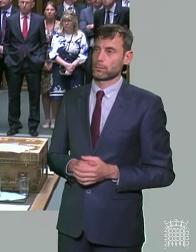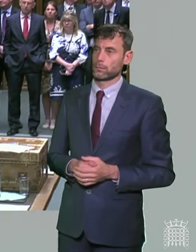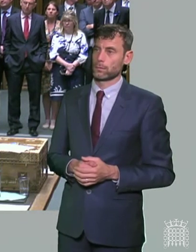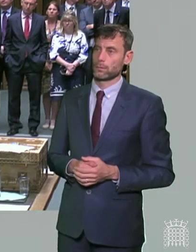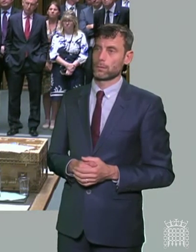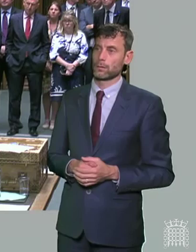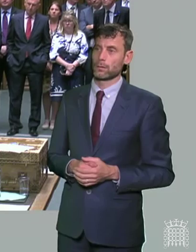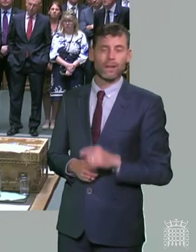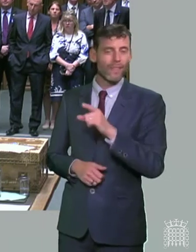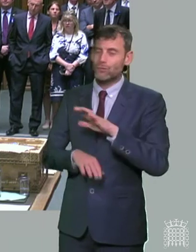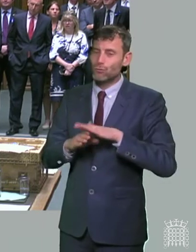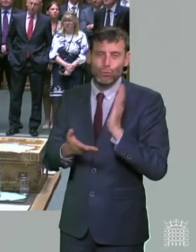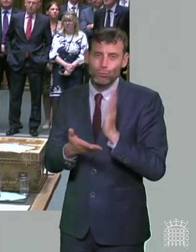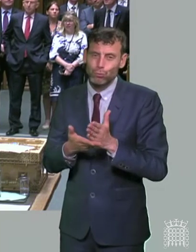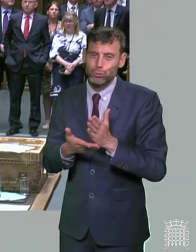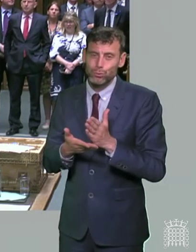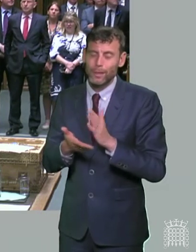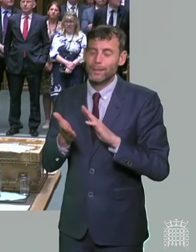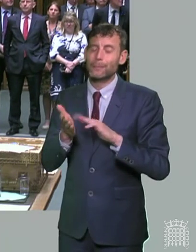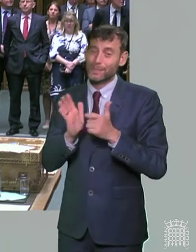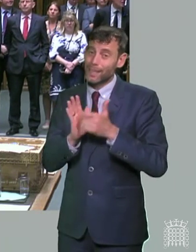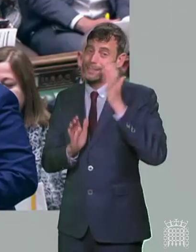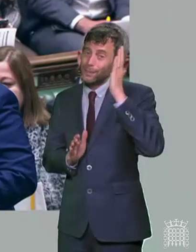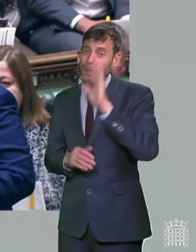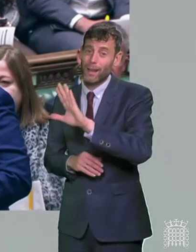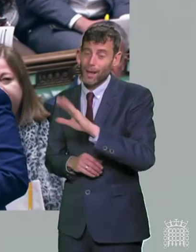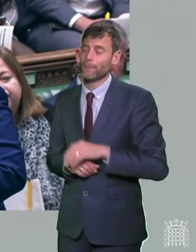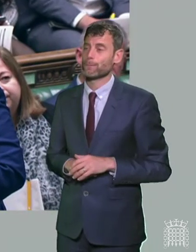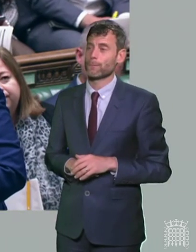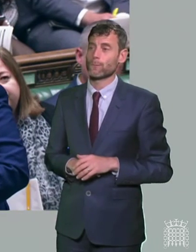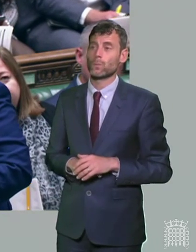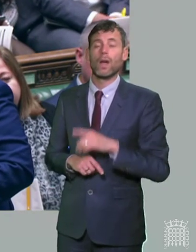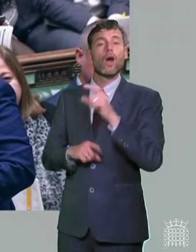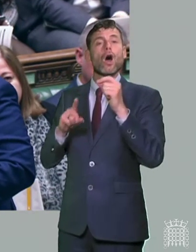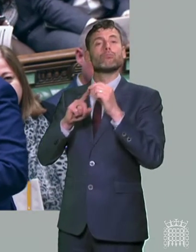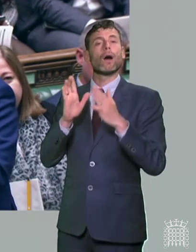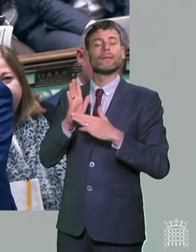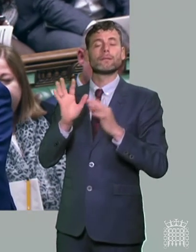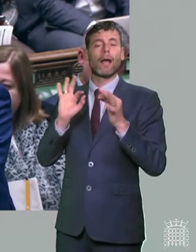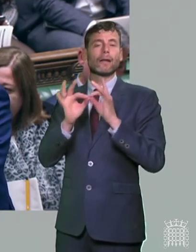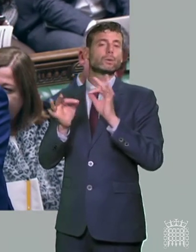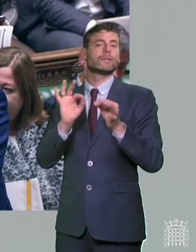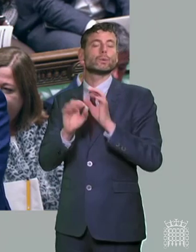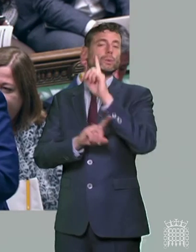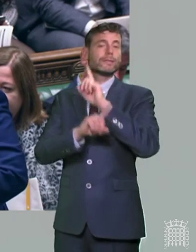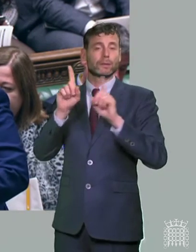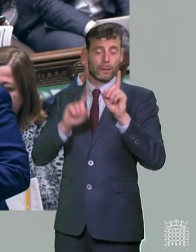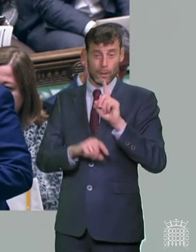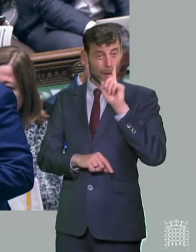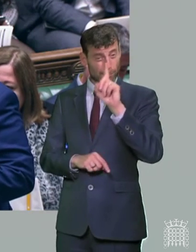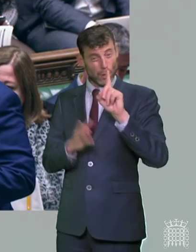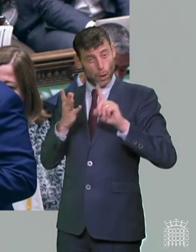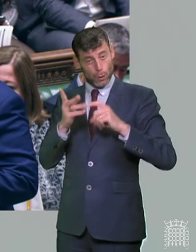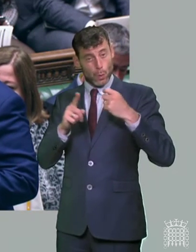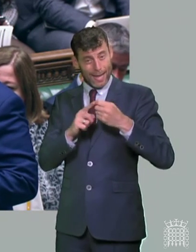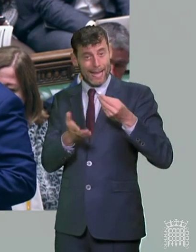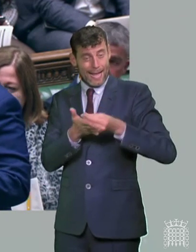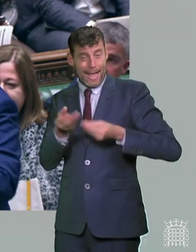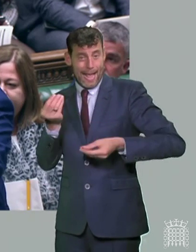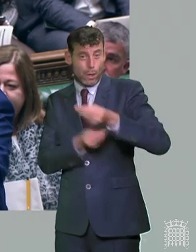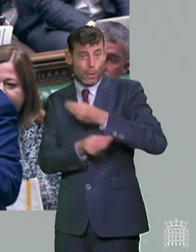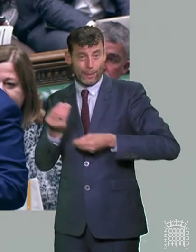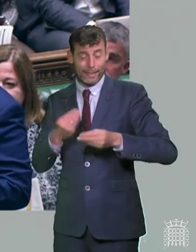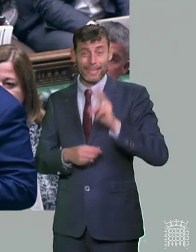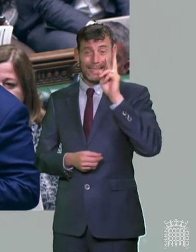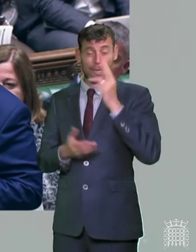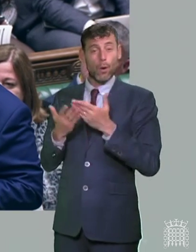Well, actually, that is not true. Of course, the Prime Minister can make all the excuses he likes, but the fact is that the UK economy is lagging behind on his watch.